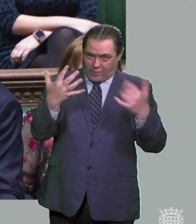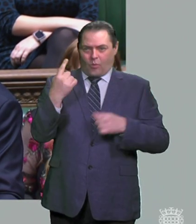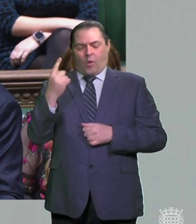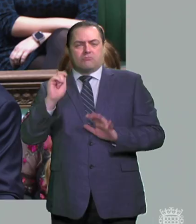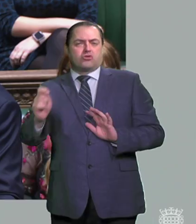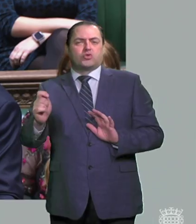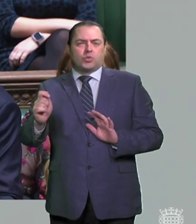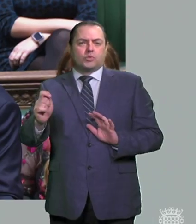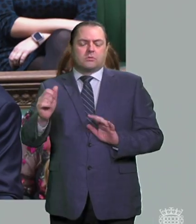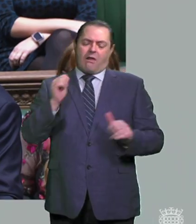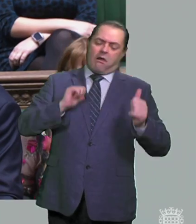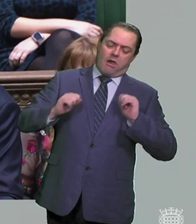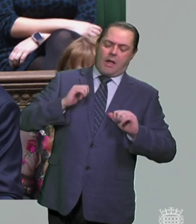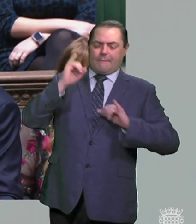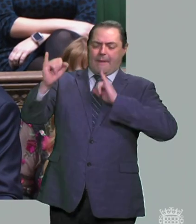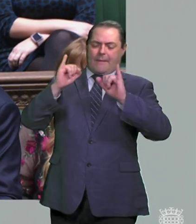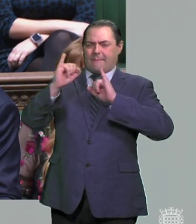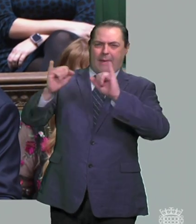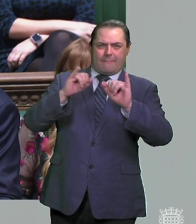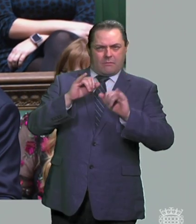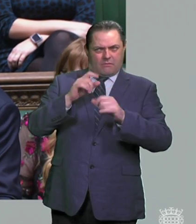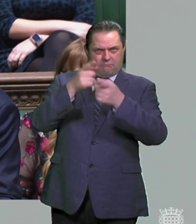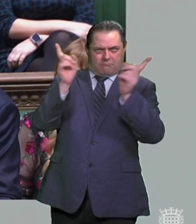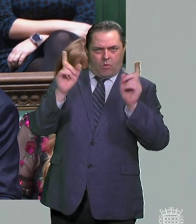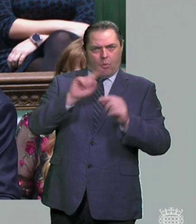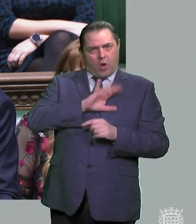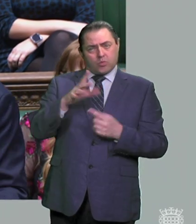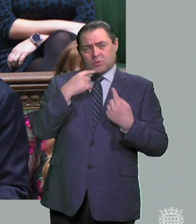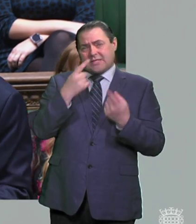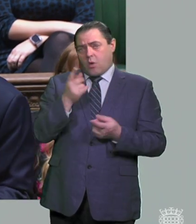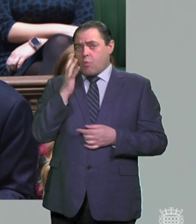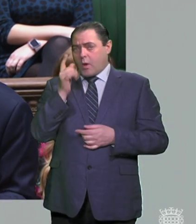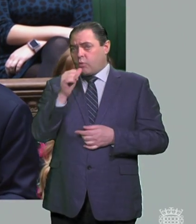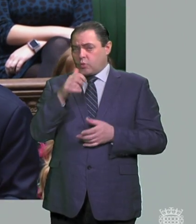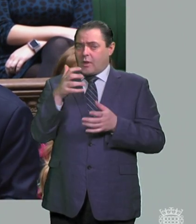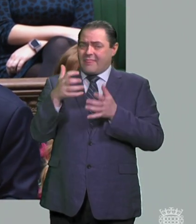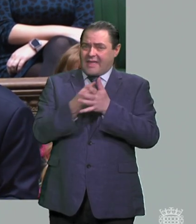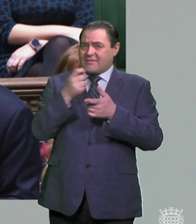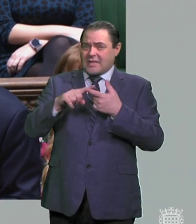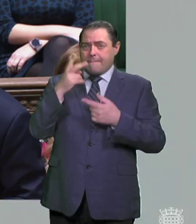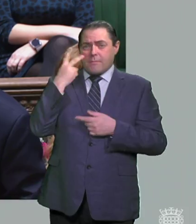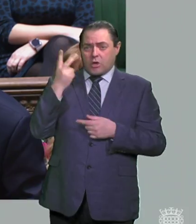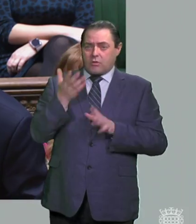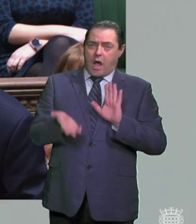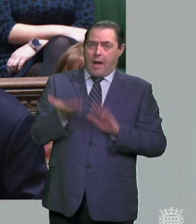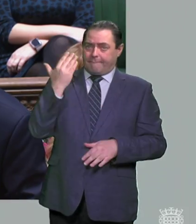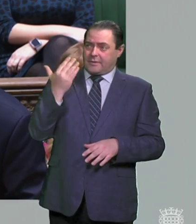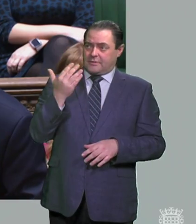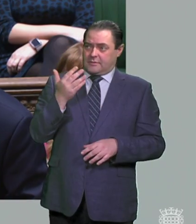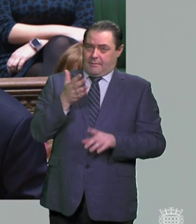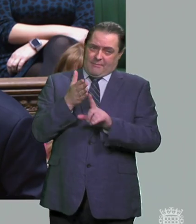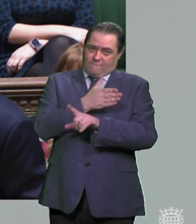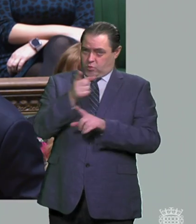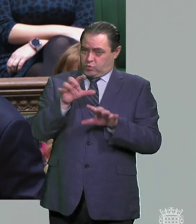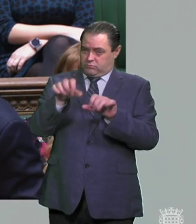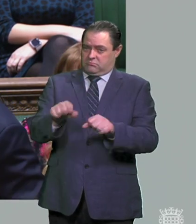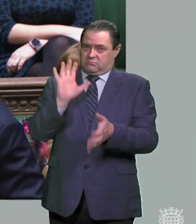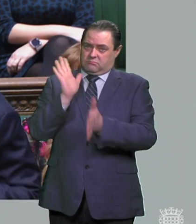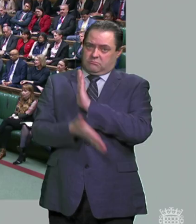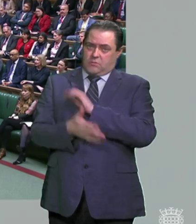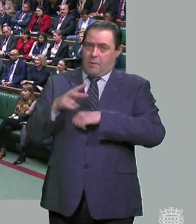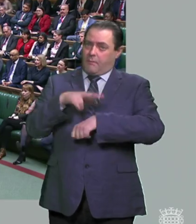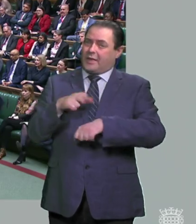So rather than boasting and blaming others, why does the Prime Minister not tell the country when he is going to get the theft and burglary charge rate back to where it was before they wrecked policing?